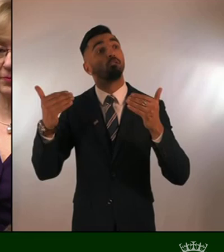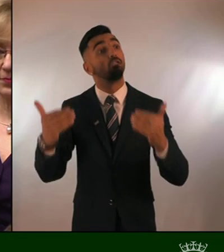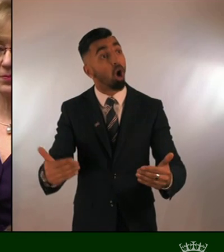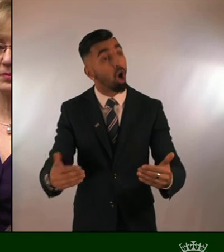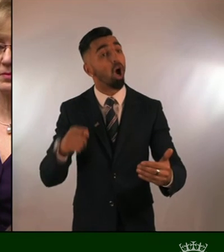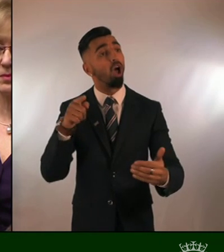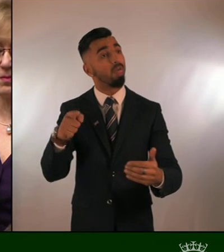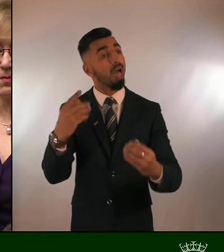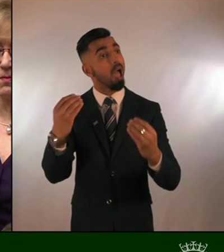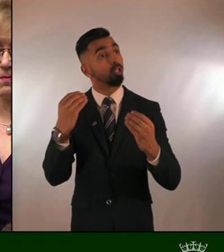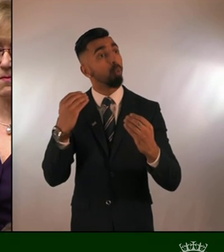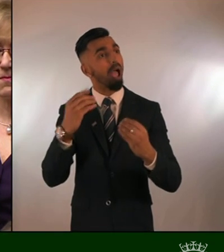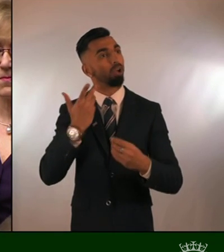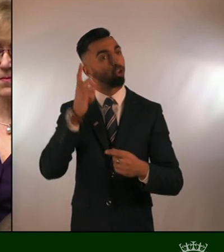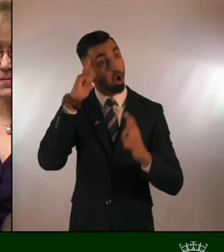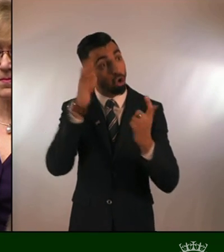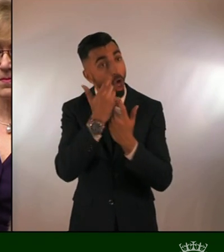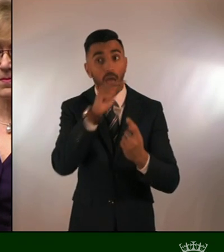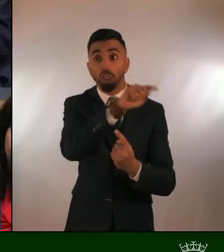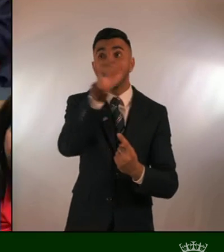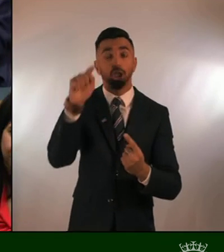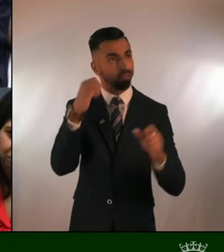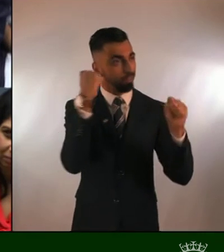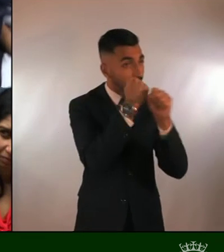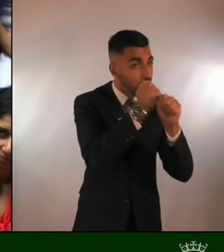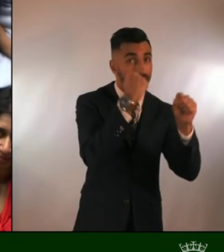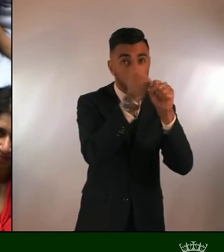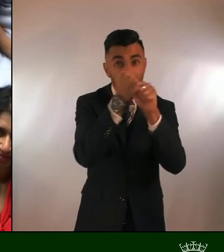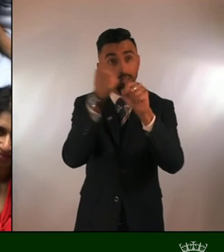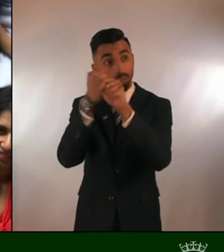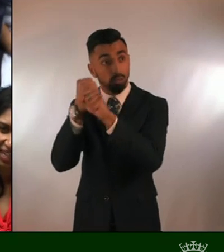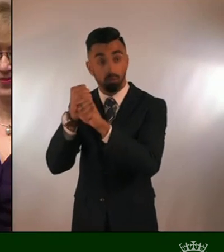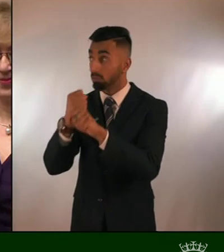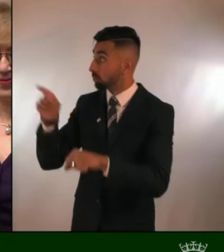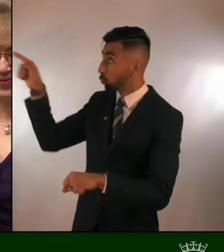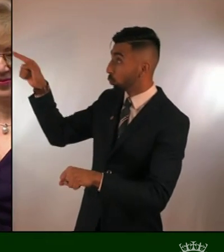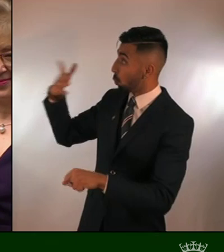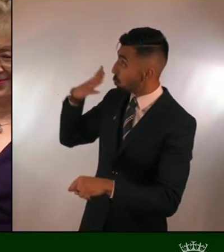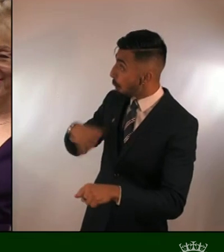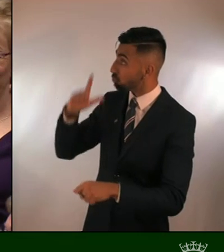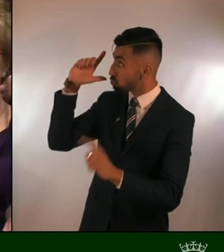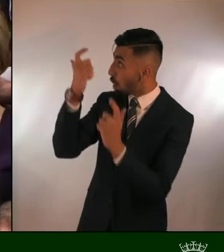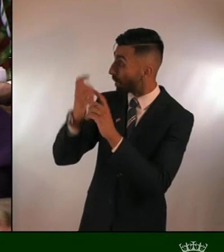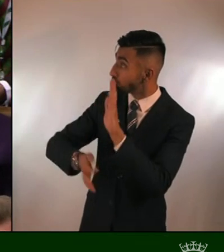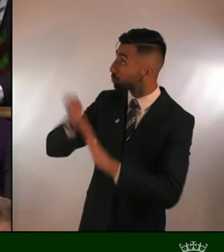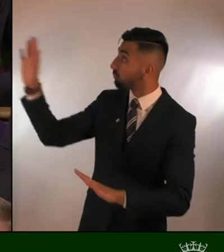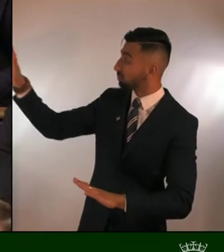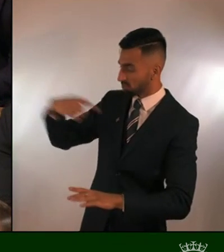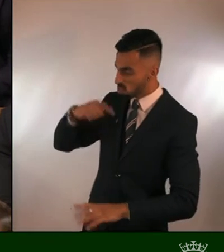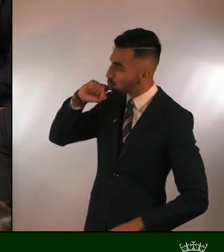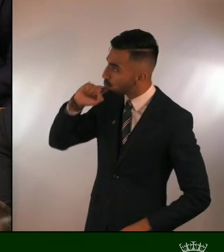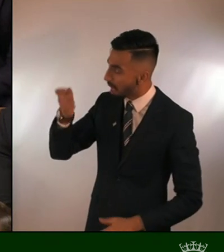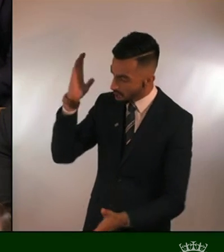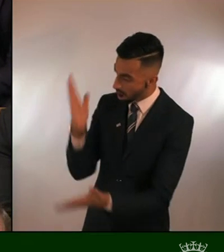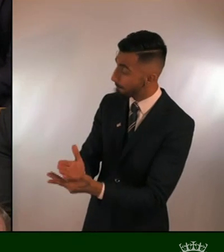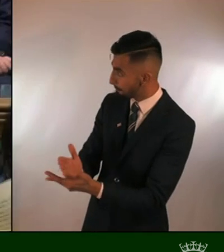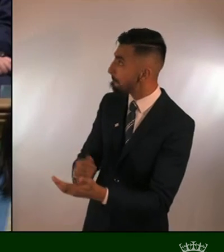college estate. My predecessor wanted to level up further education—Saj, we’re getting it done.